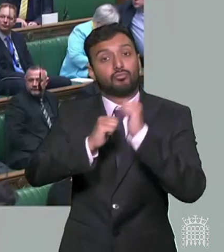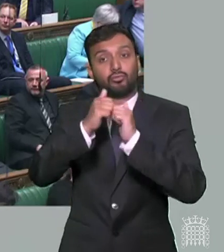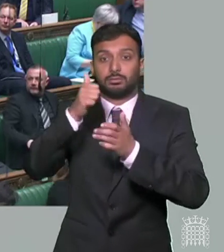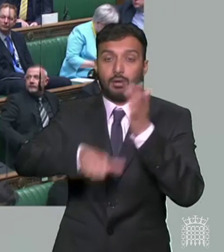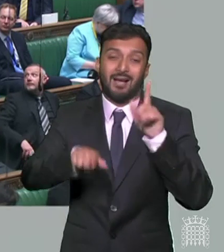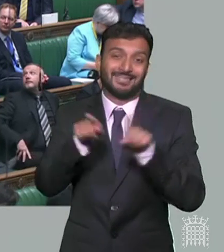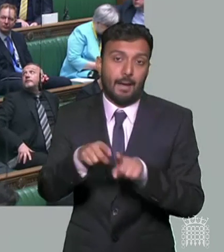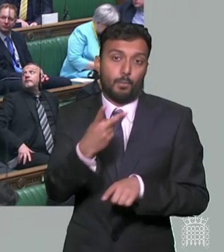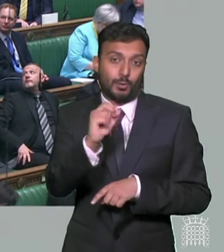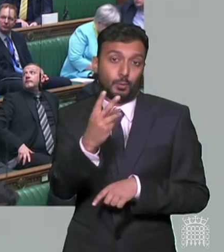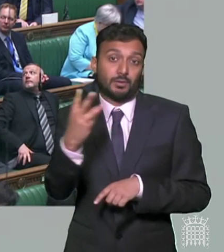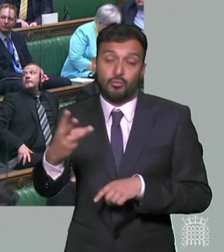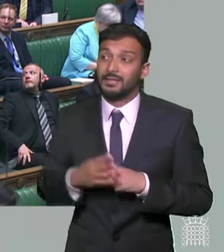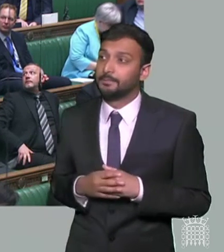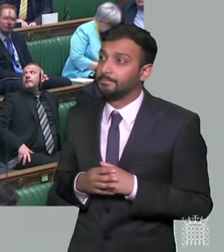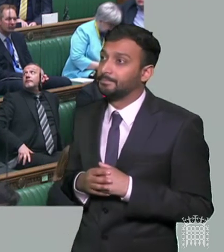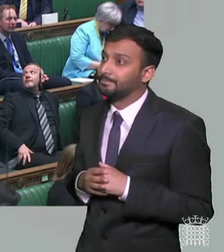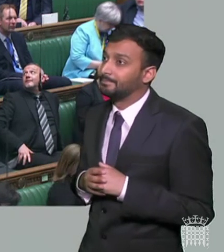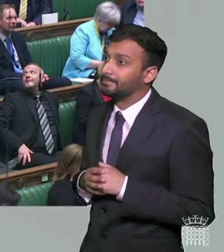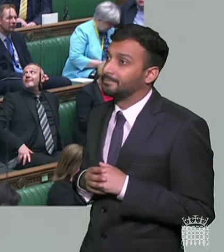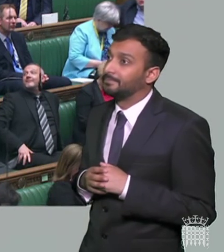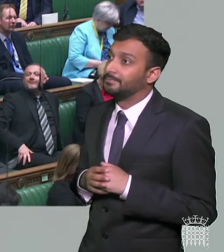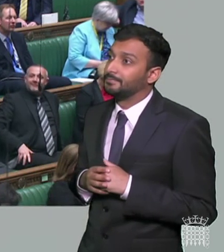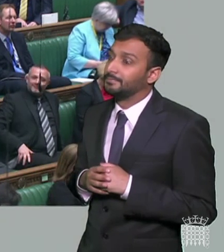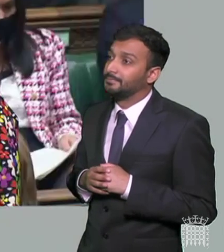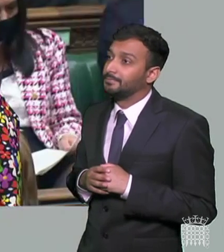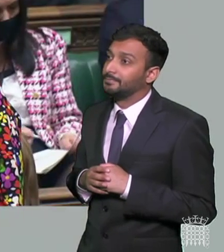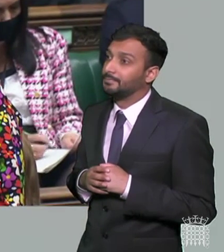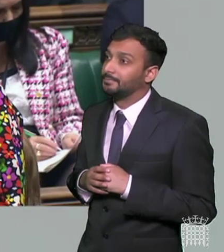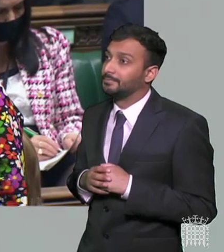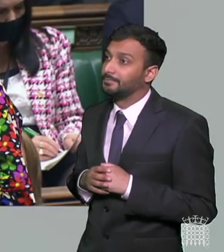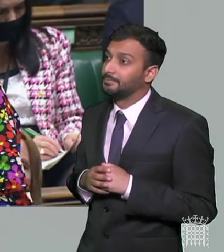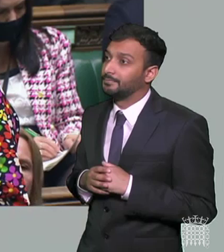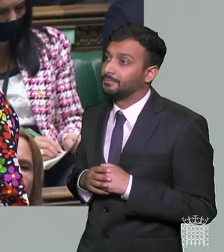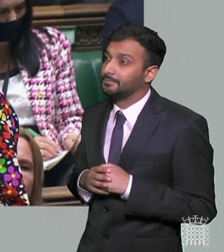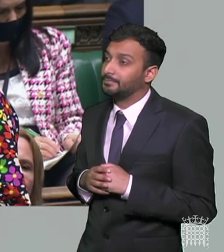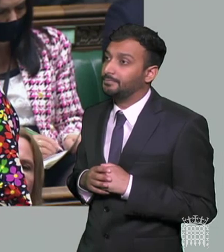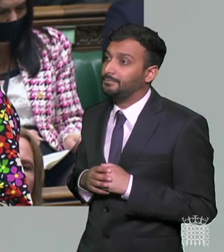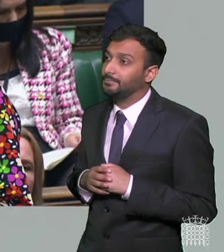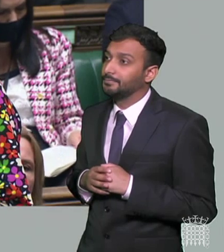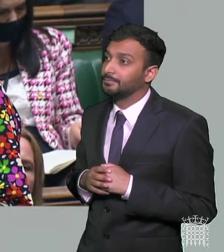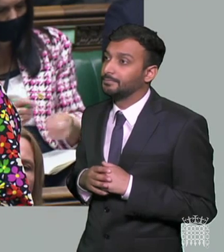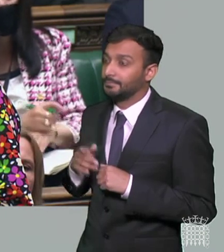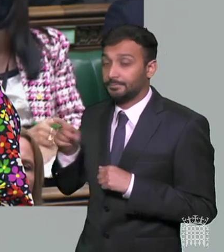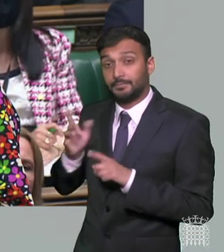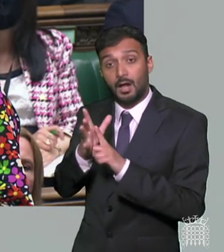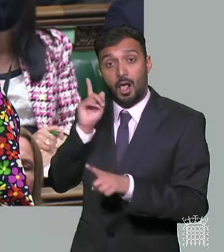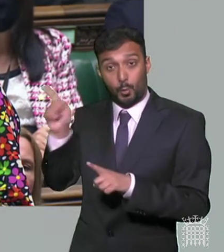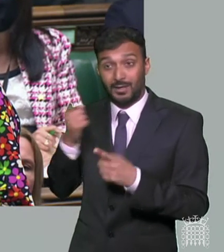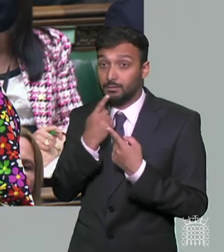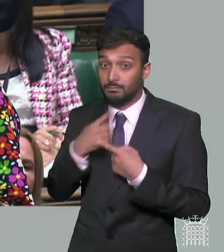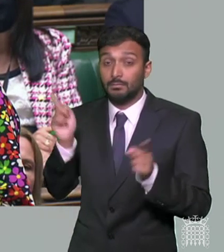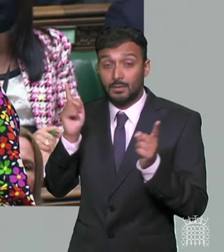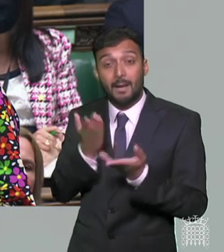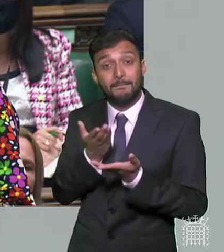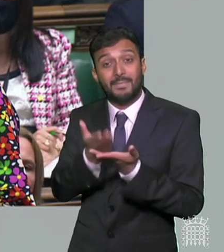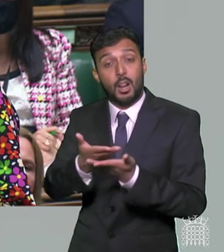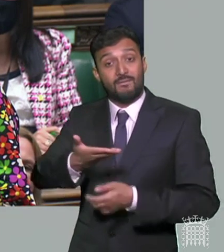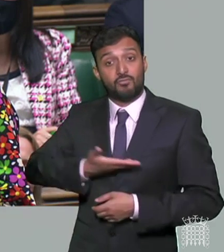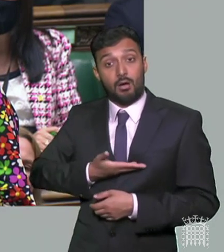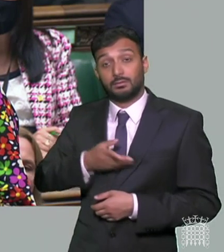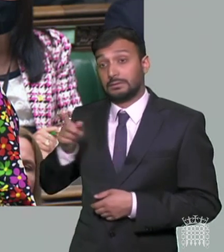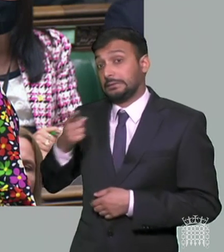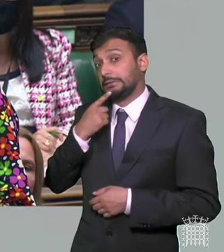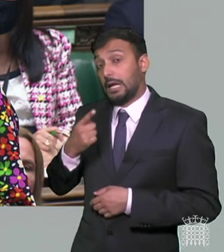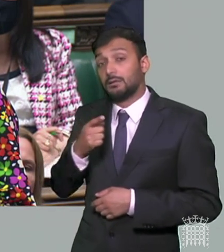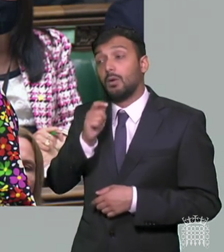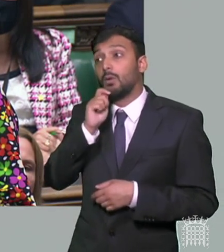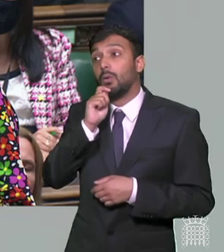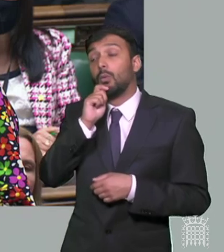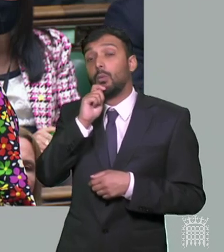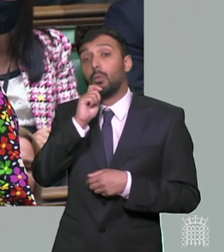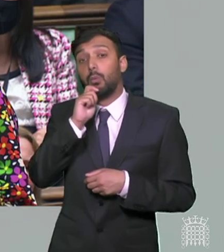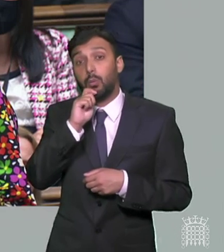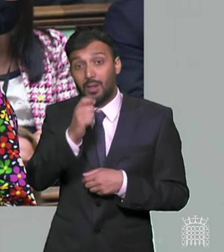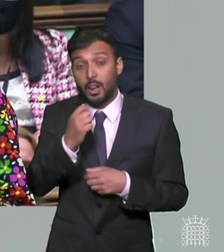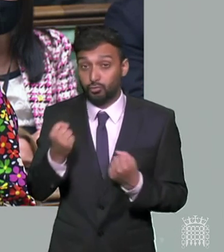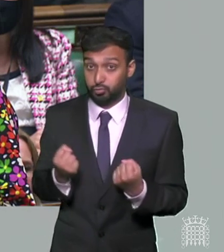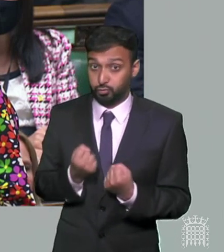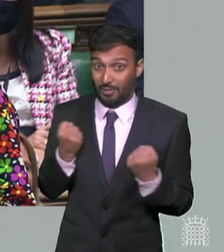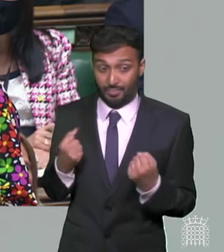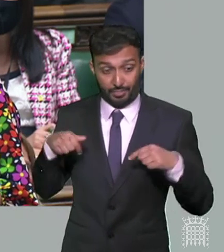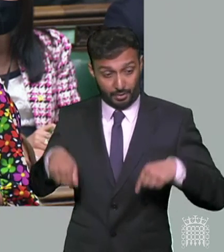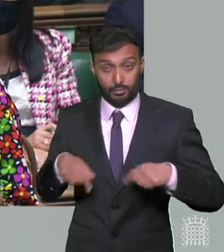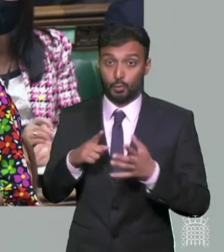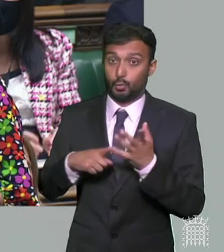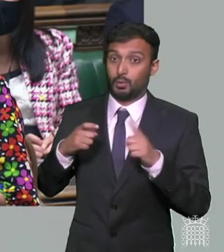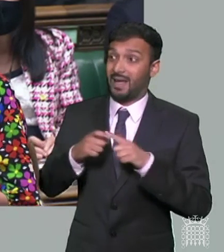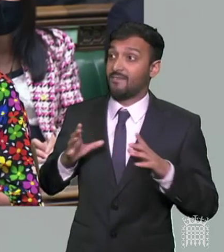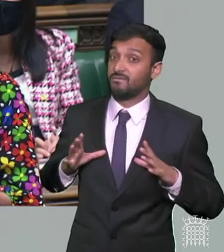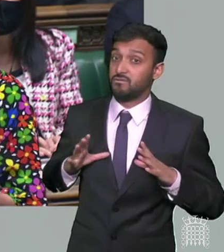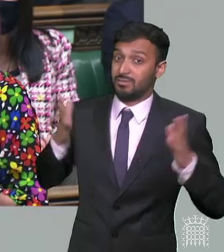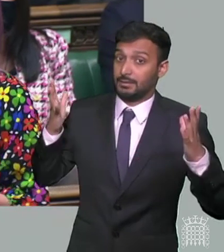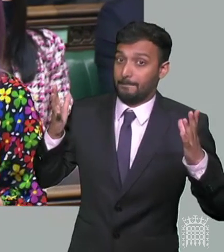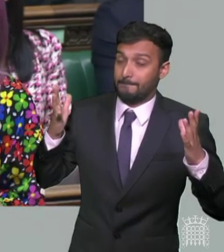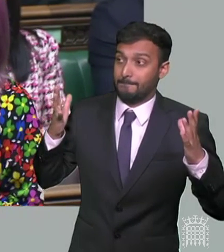When the Deputy Prime Minister announced his Bill of Rights last week, he said that it would strengthen our UK “tradition of freedom” Freedom?